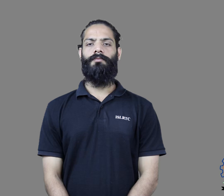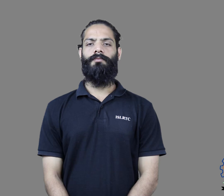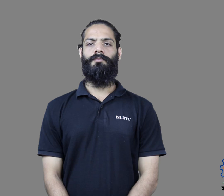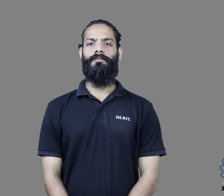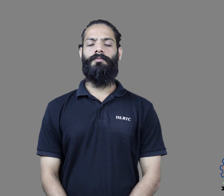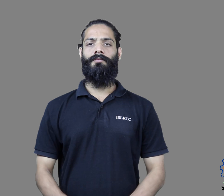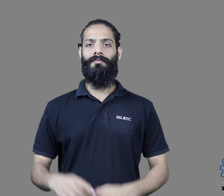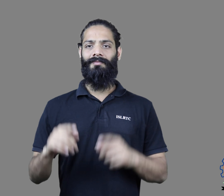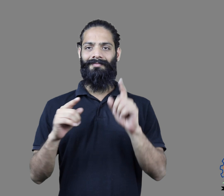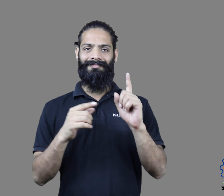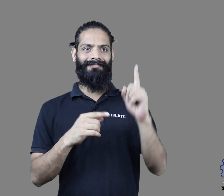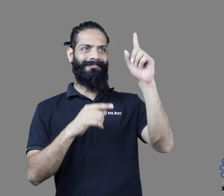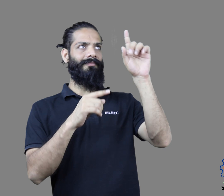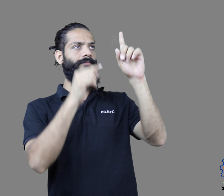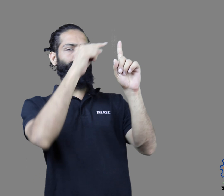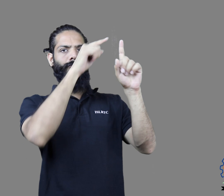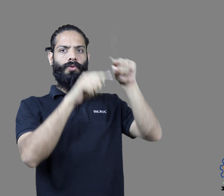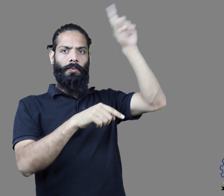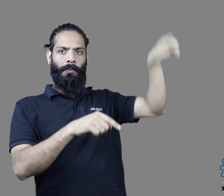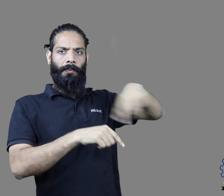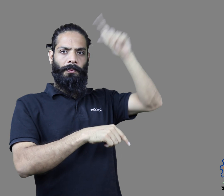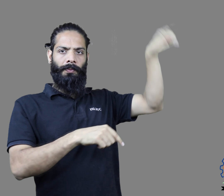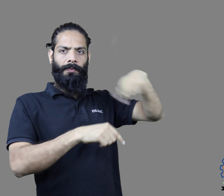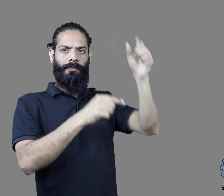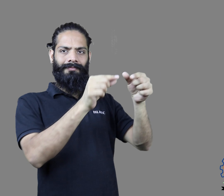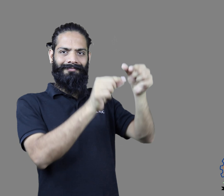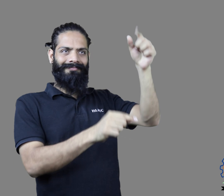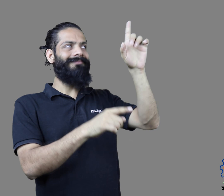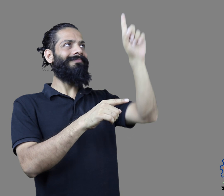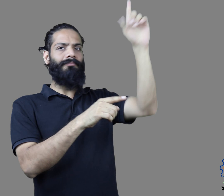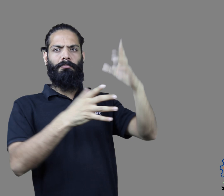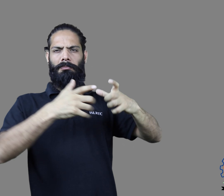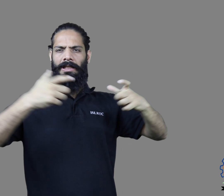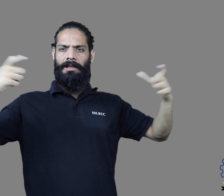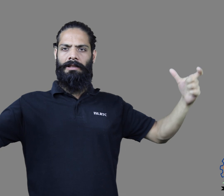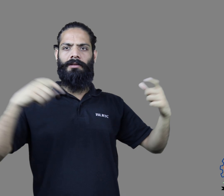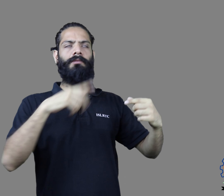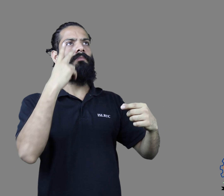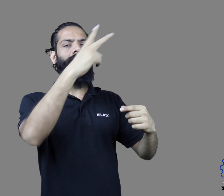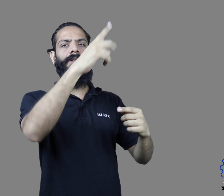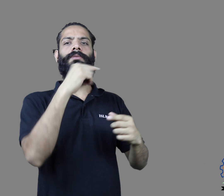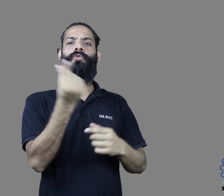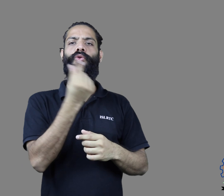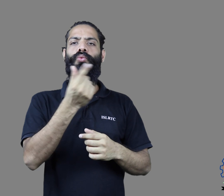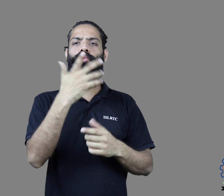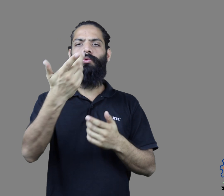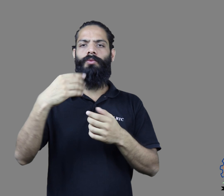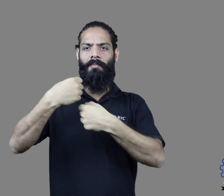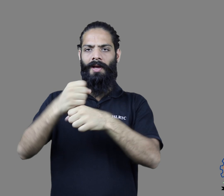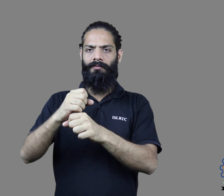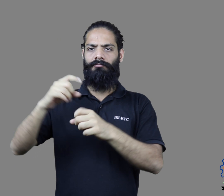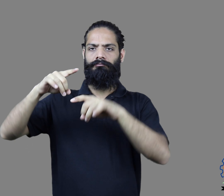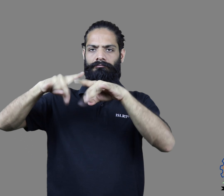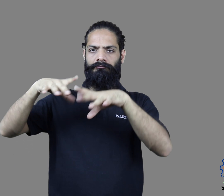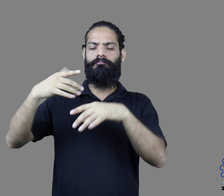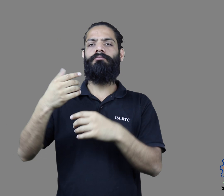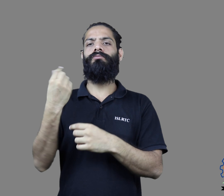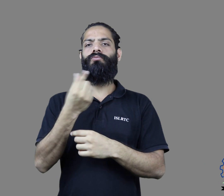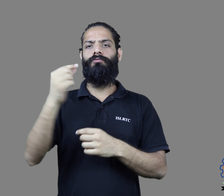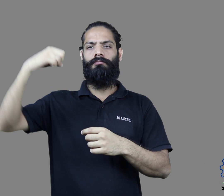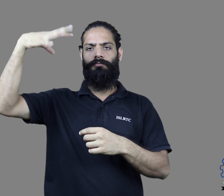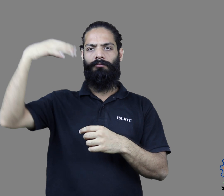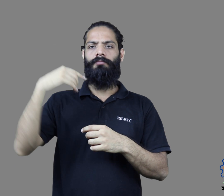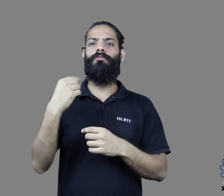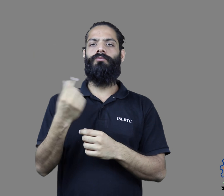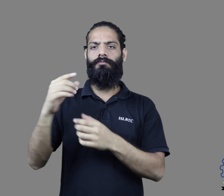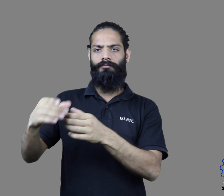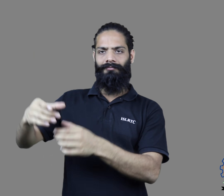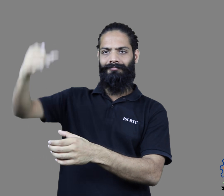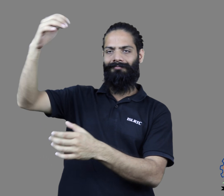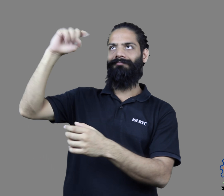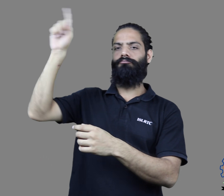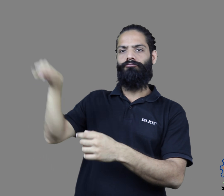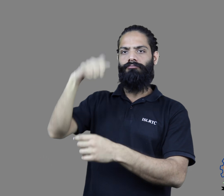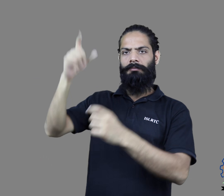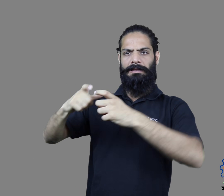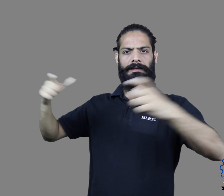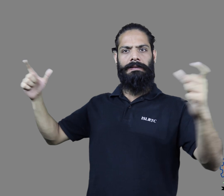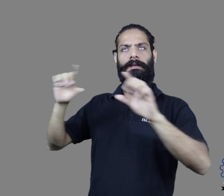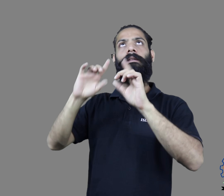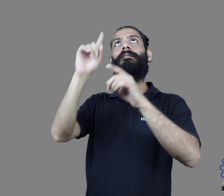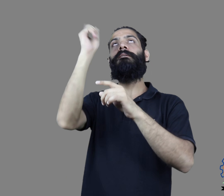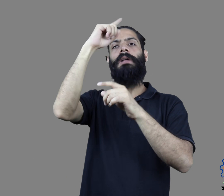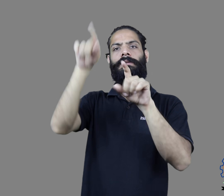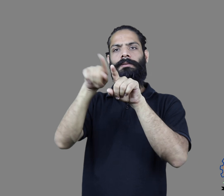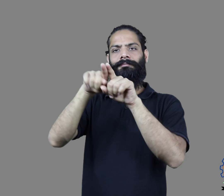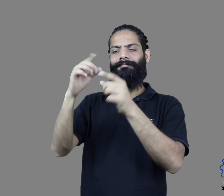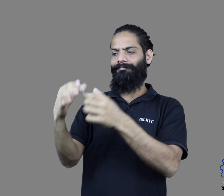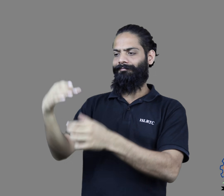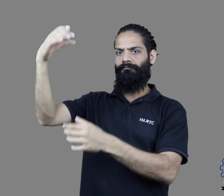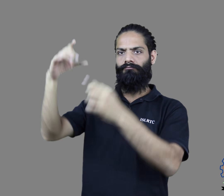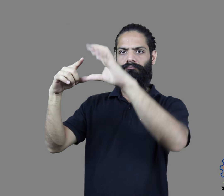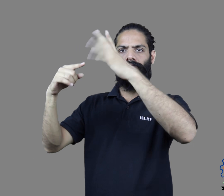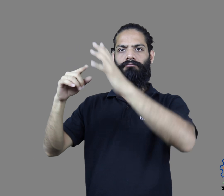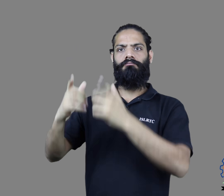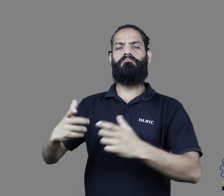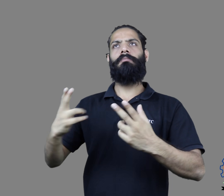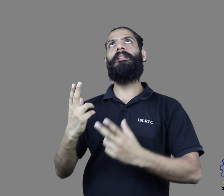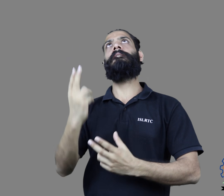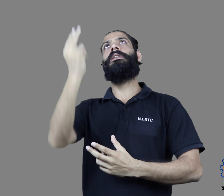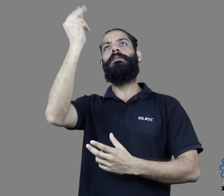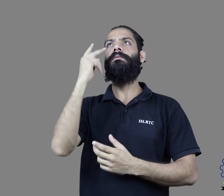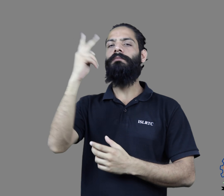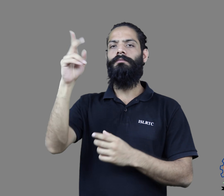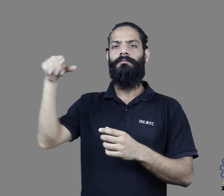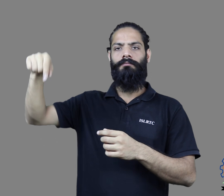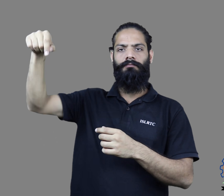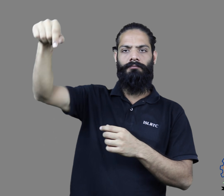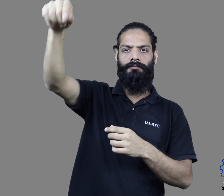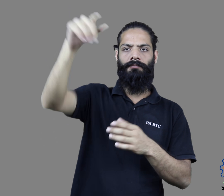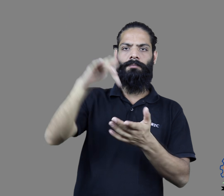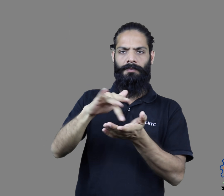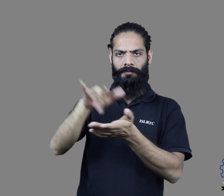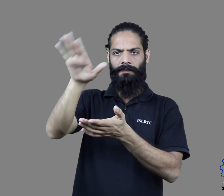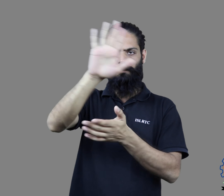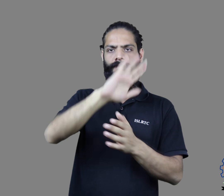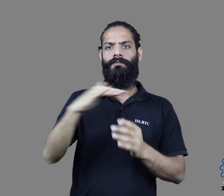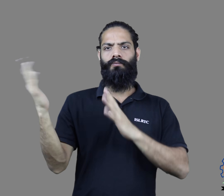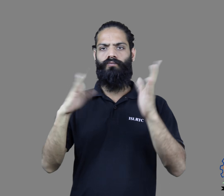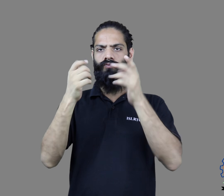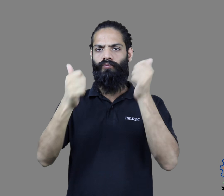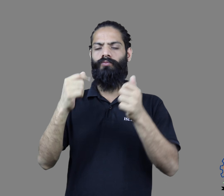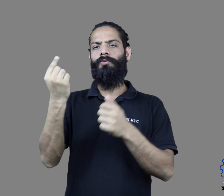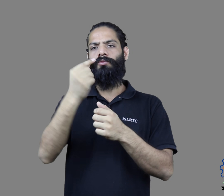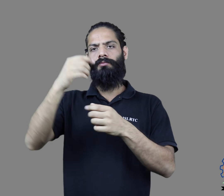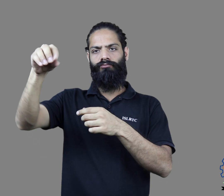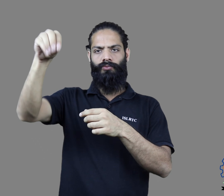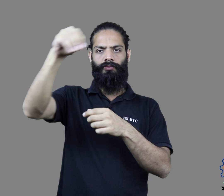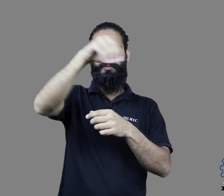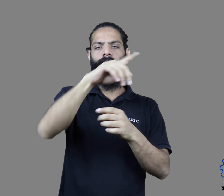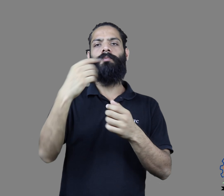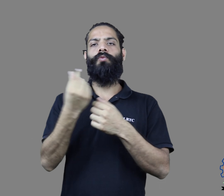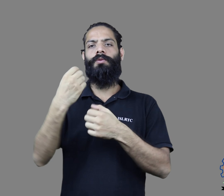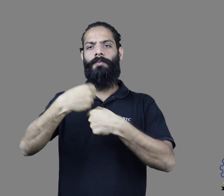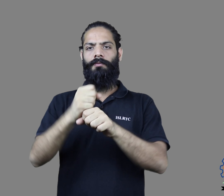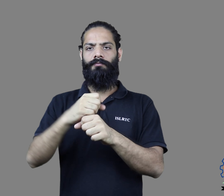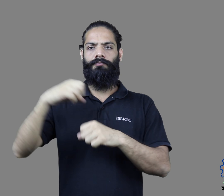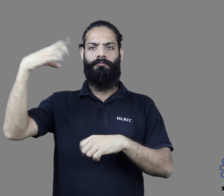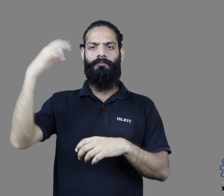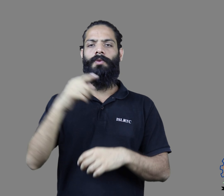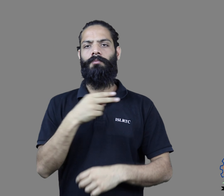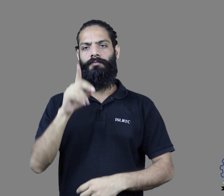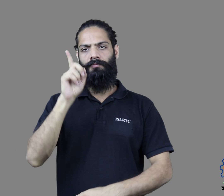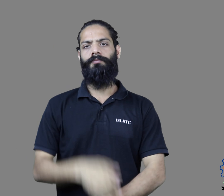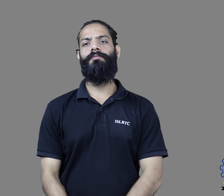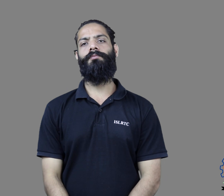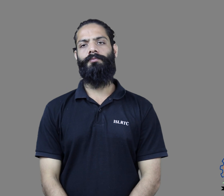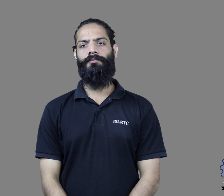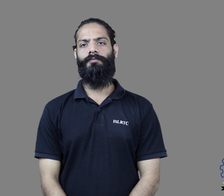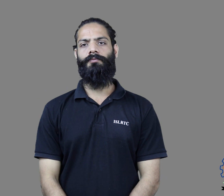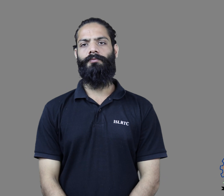Windmill